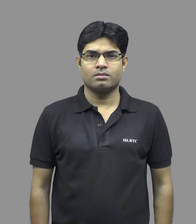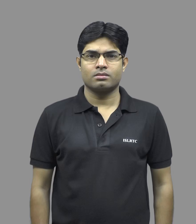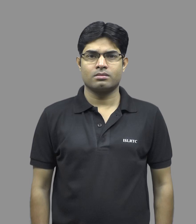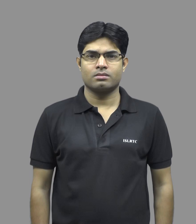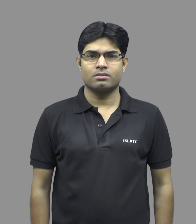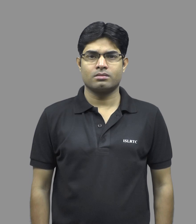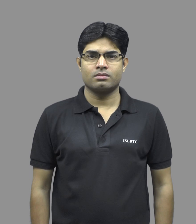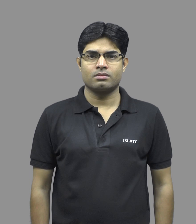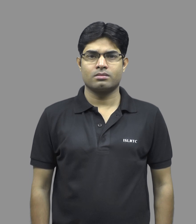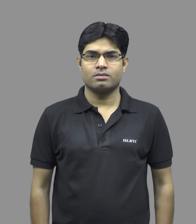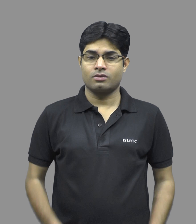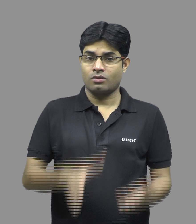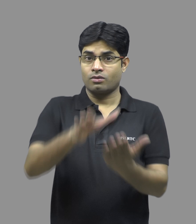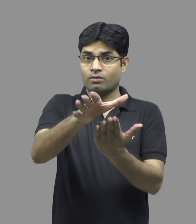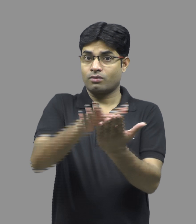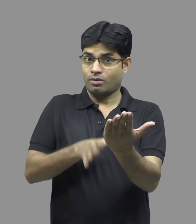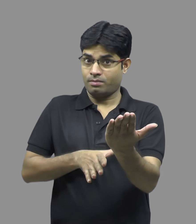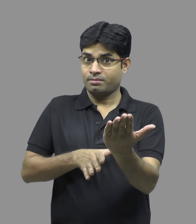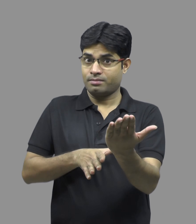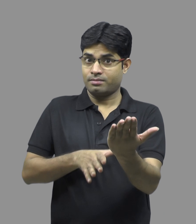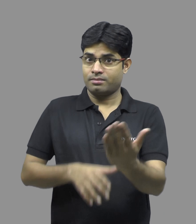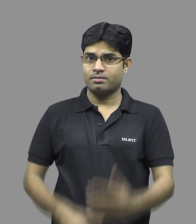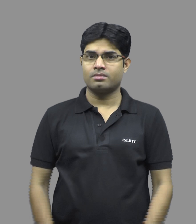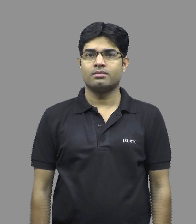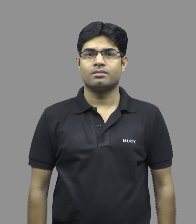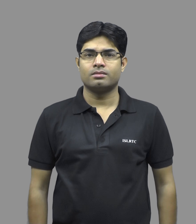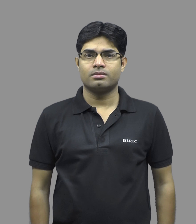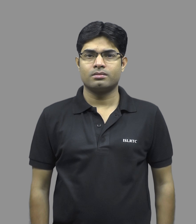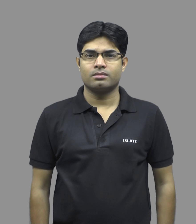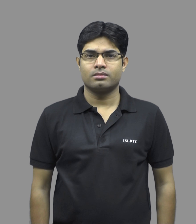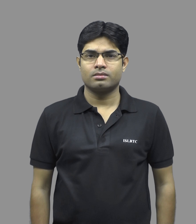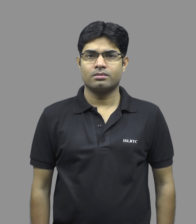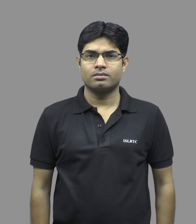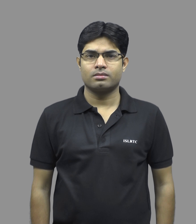Form